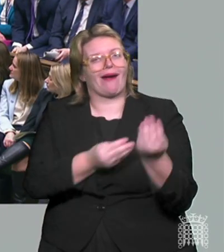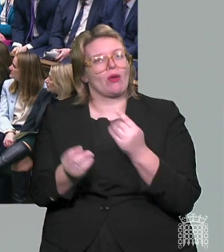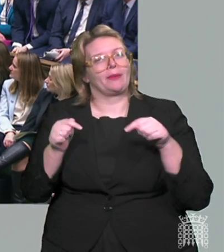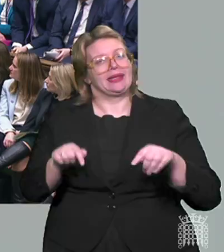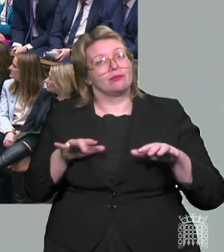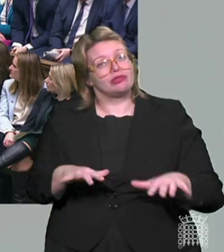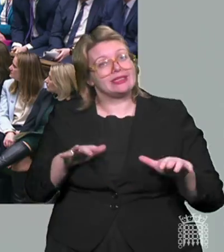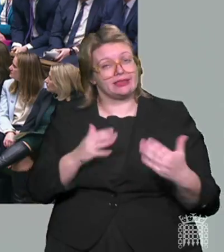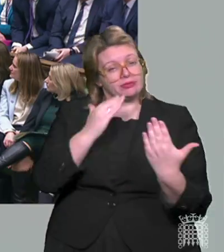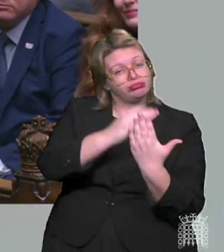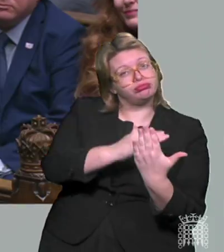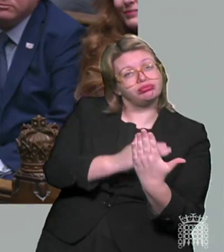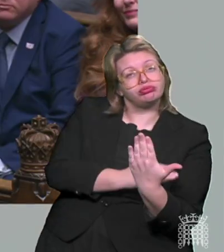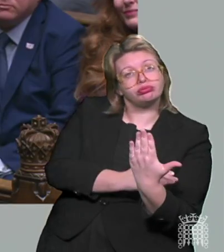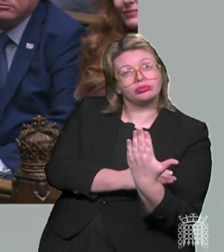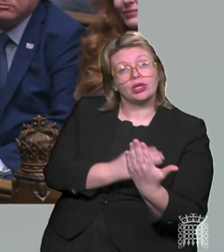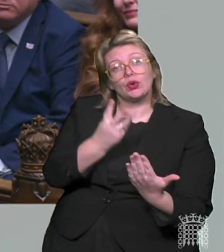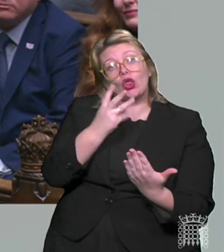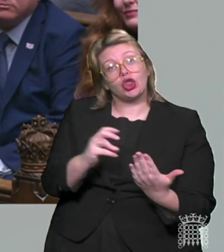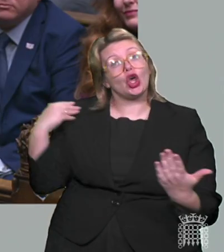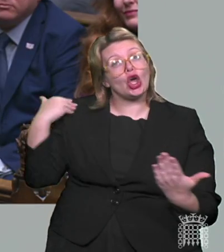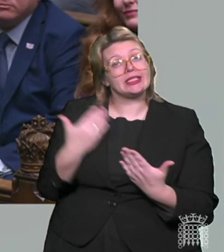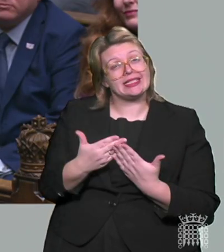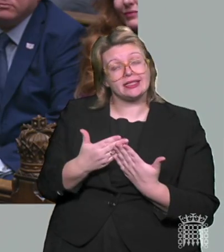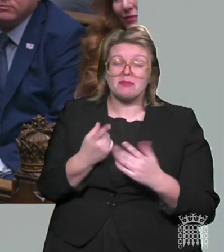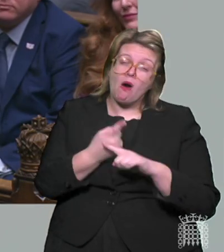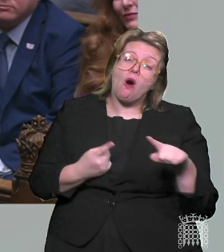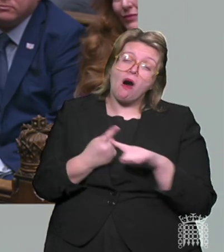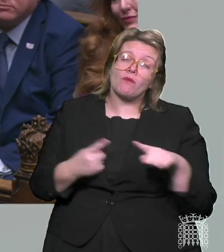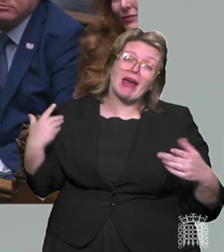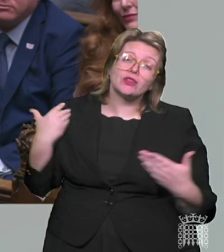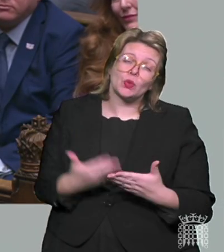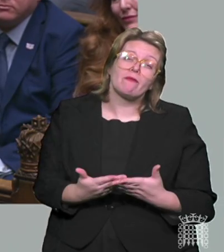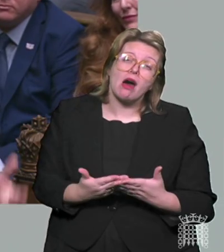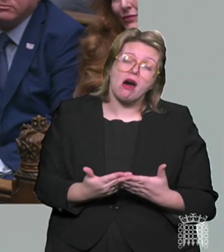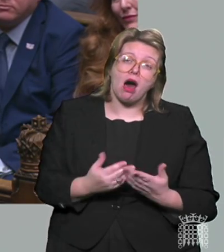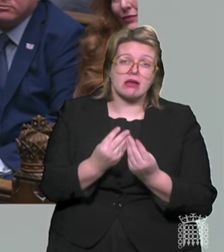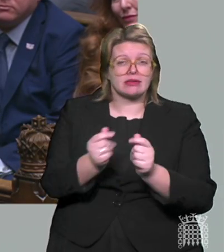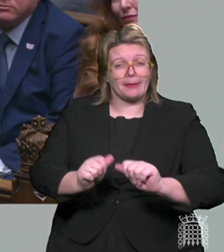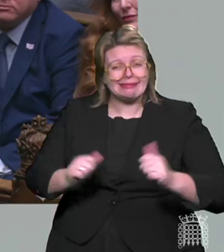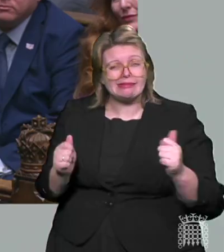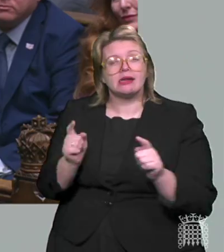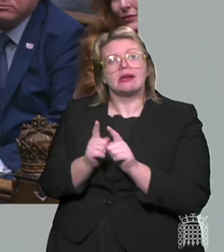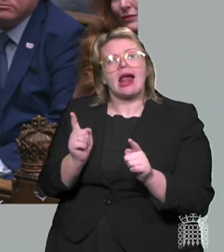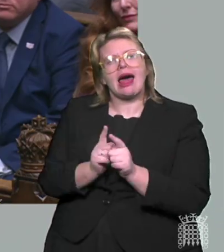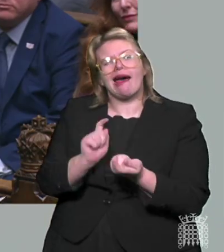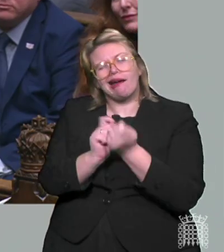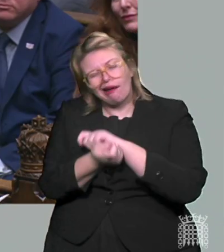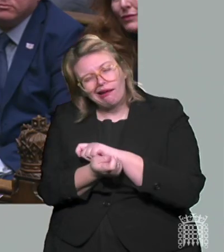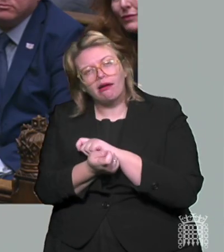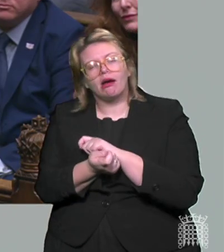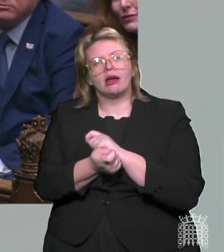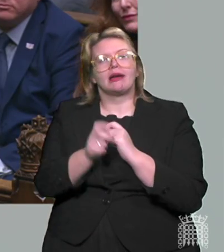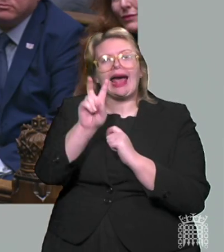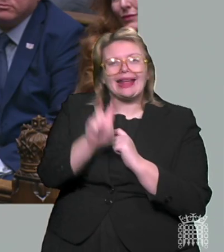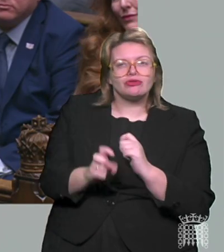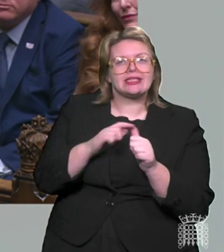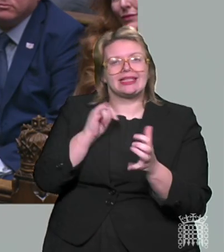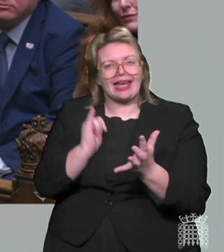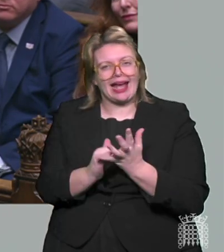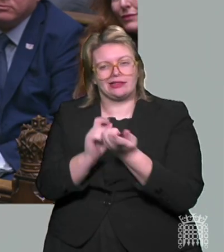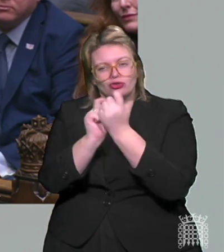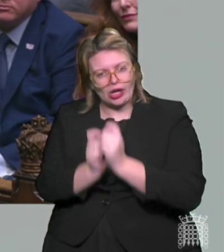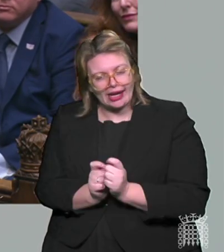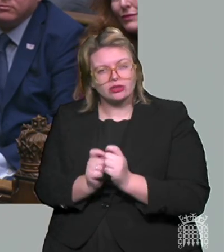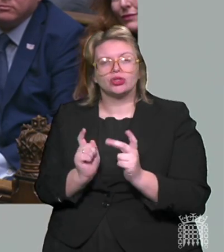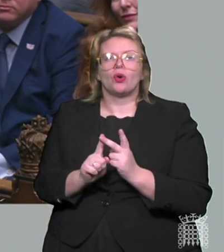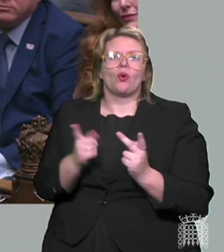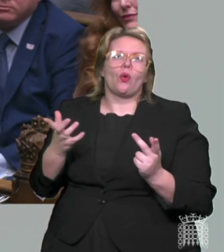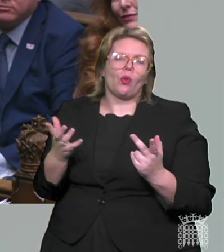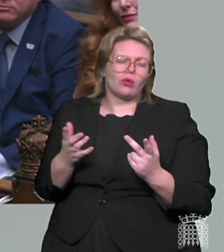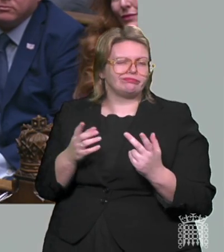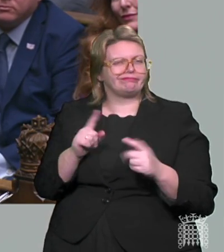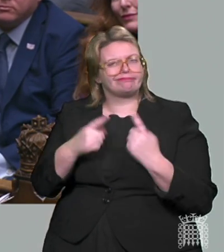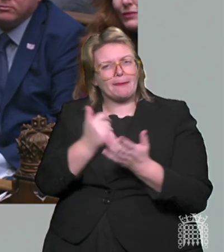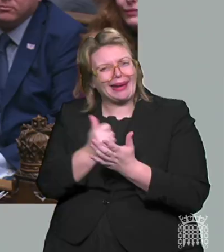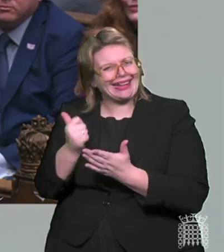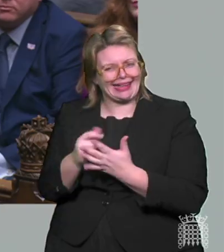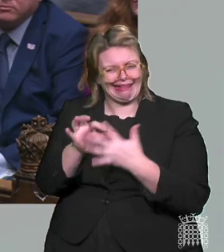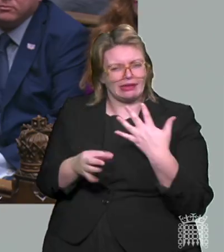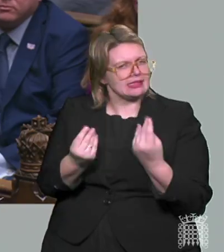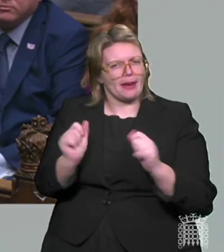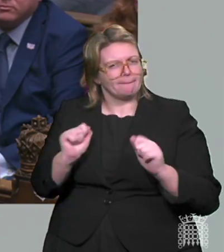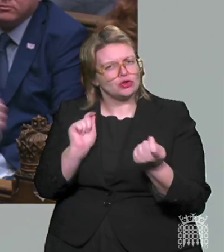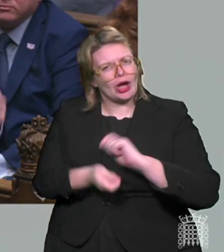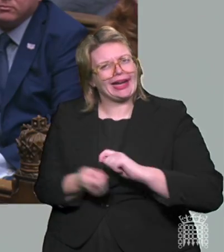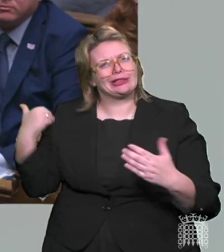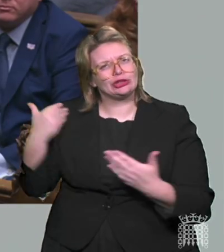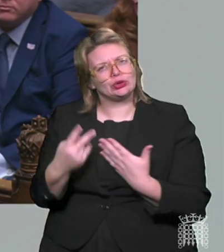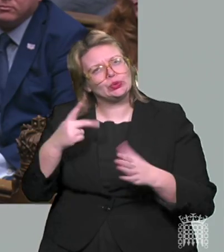So far, we are under way with about half of them, but some of the most valuable, such as reforming ponderous and expensive utilities regulators or building on our international lead in open banking, have not moved at all.